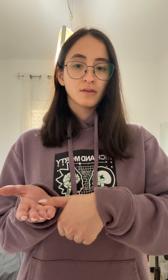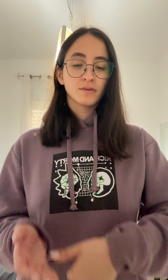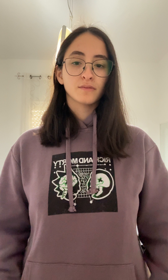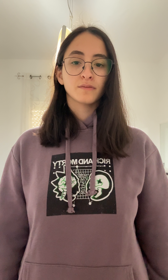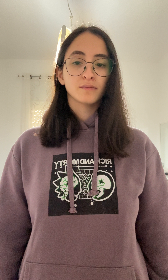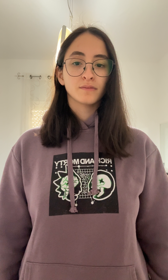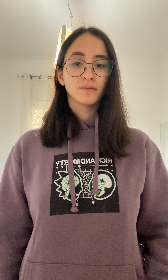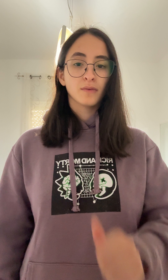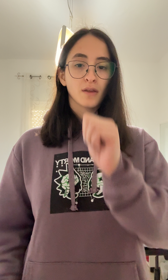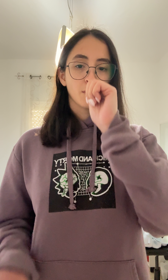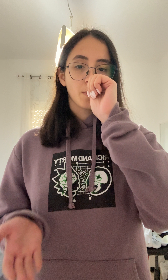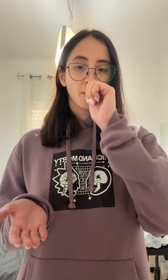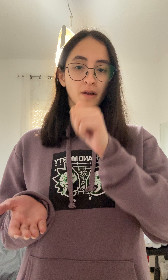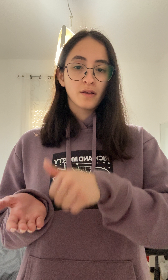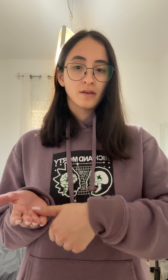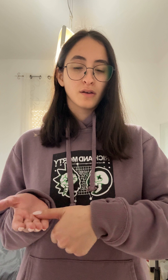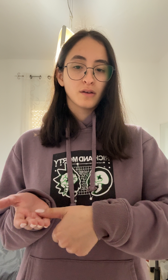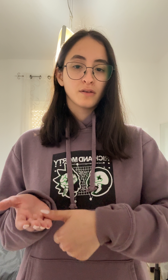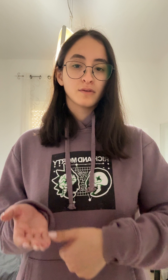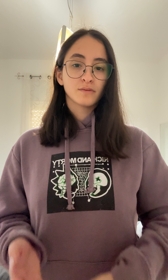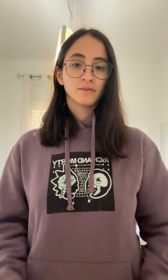בנק